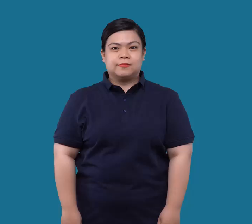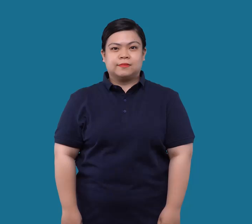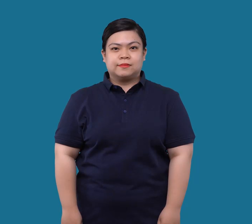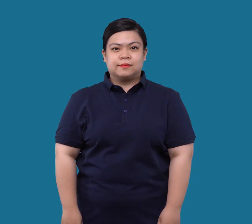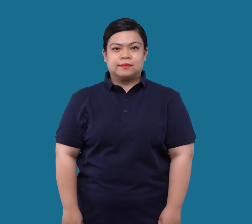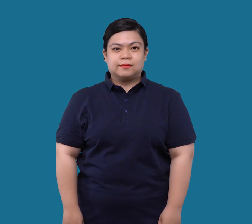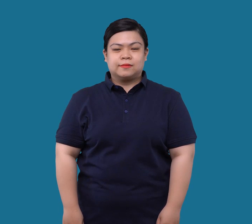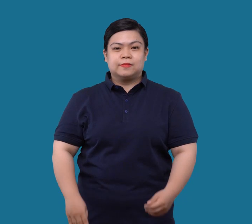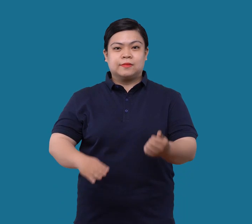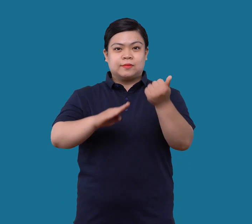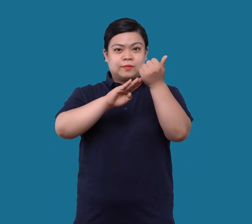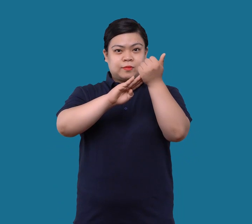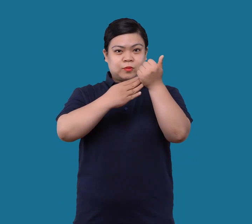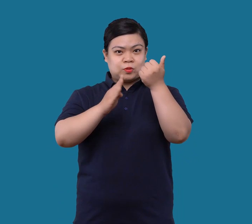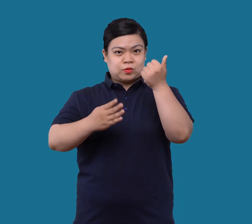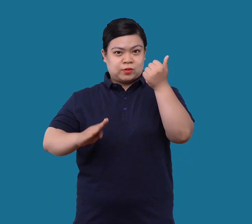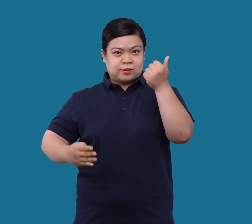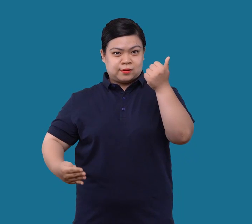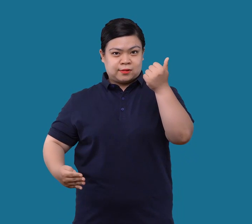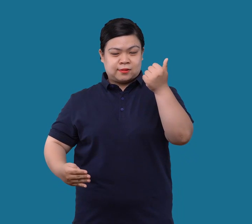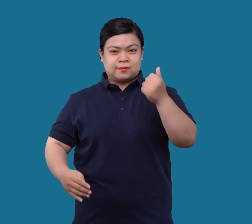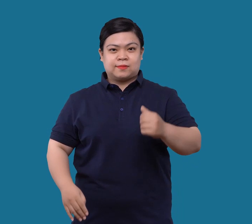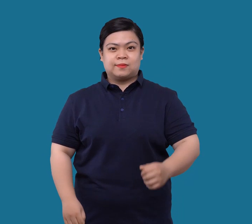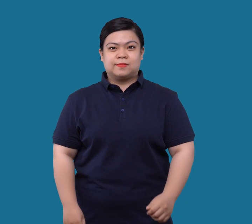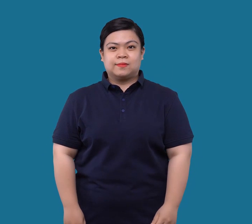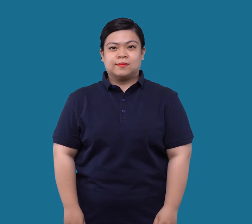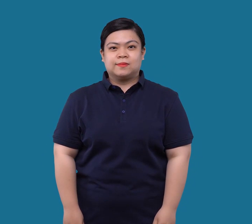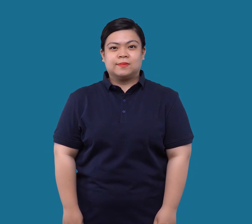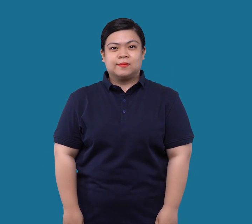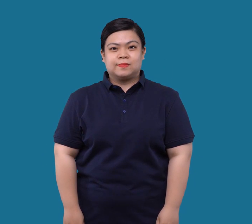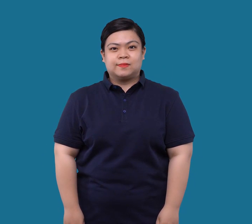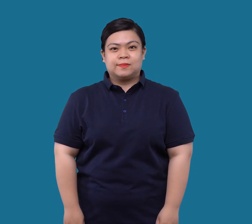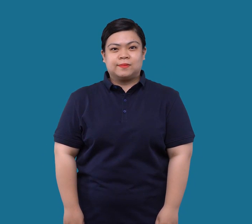Bru-nây (nước Bru-nây)